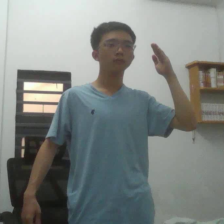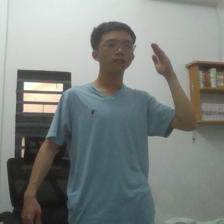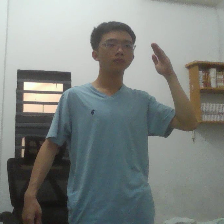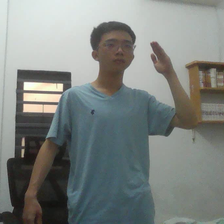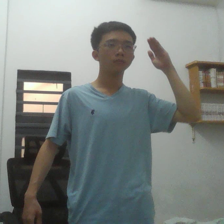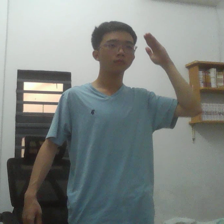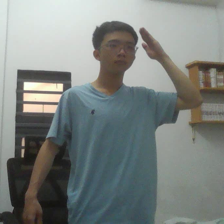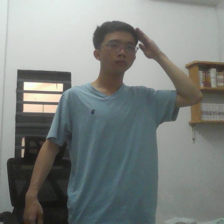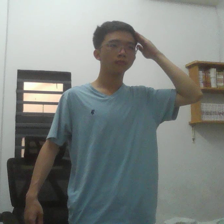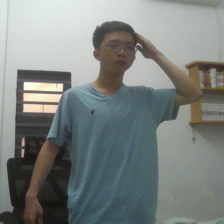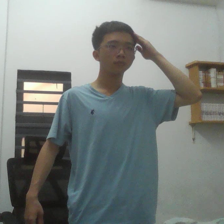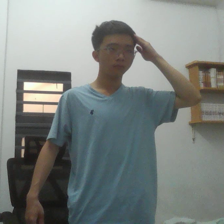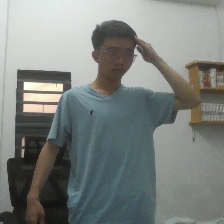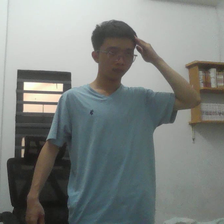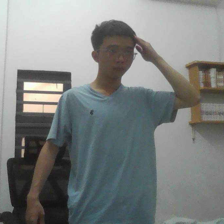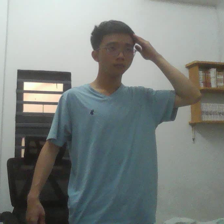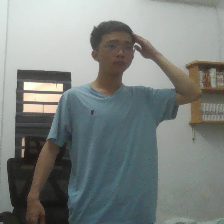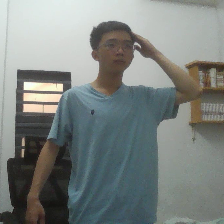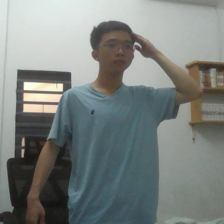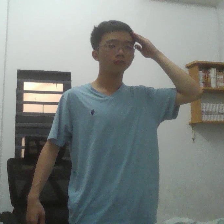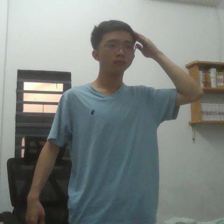biet